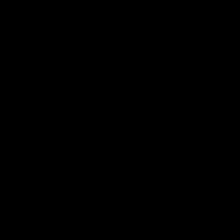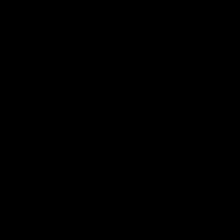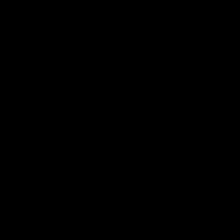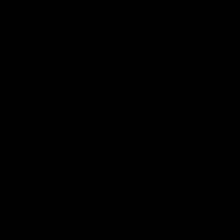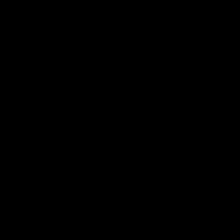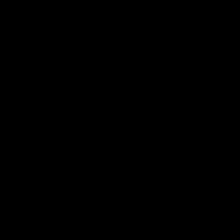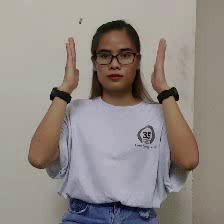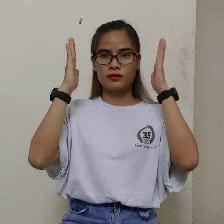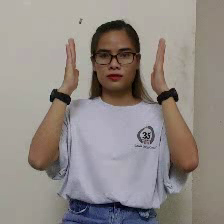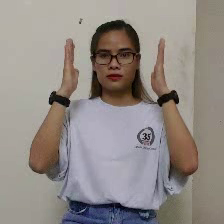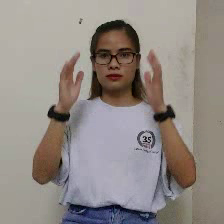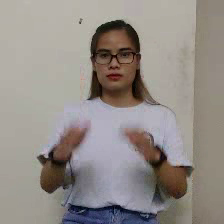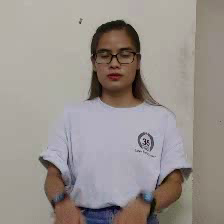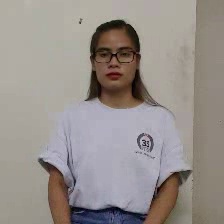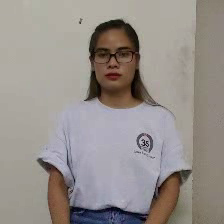Chạy